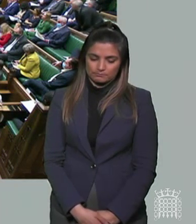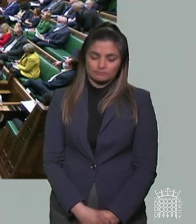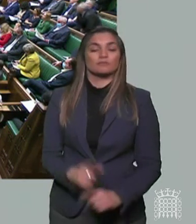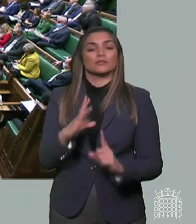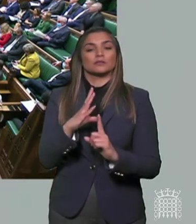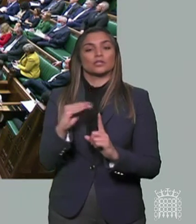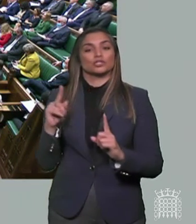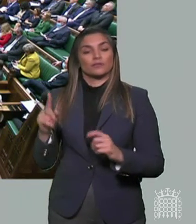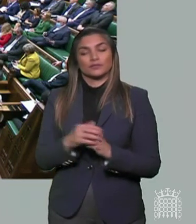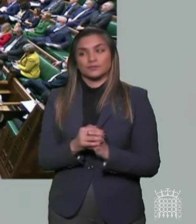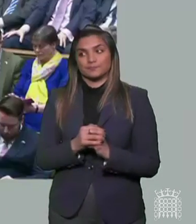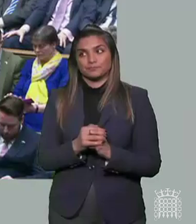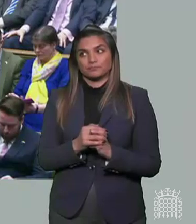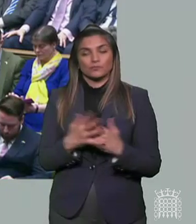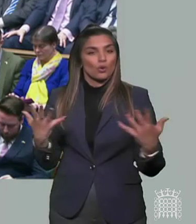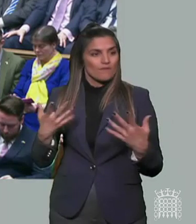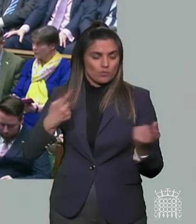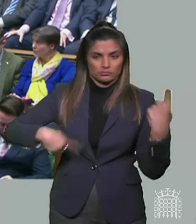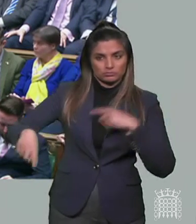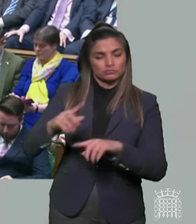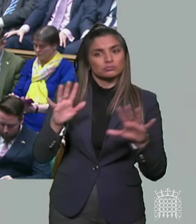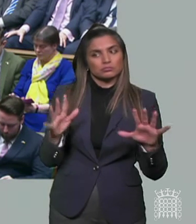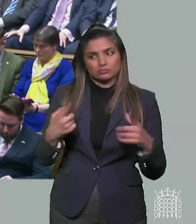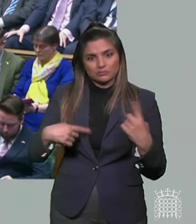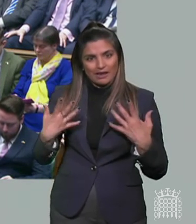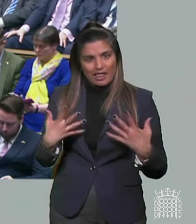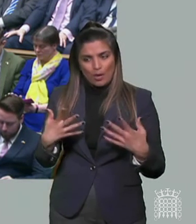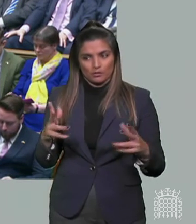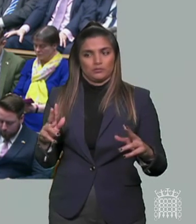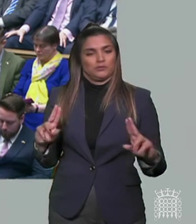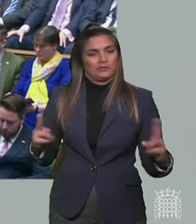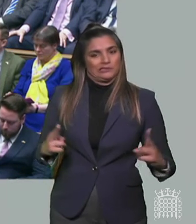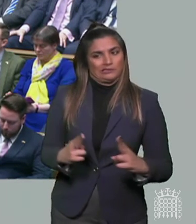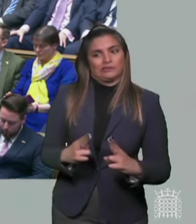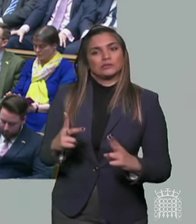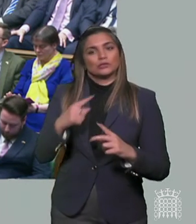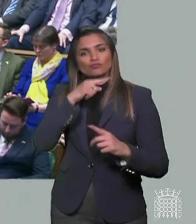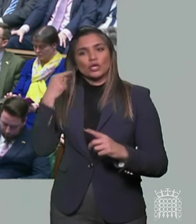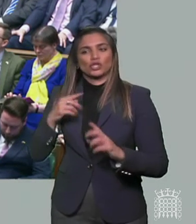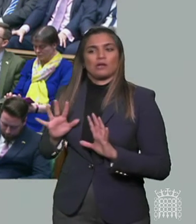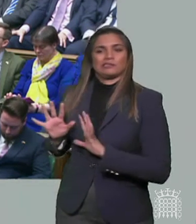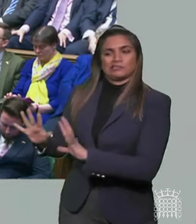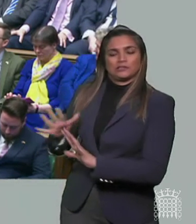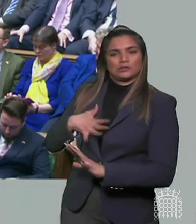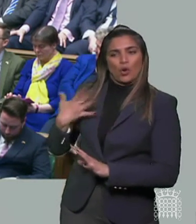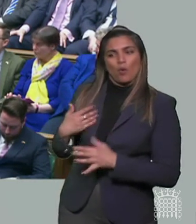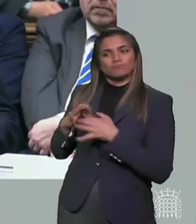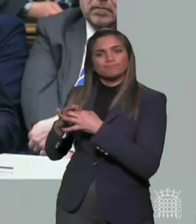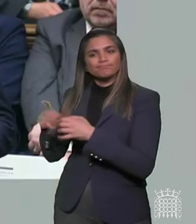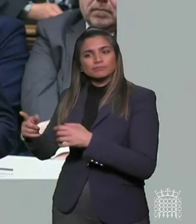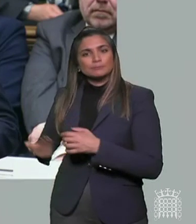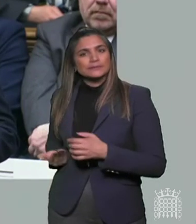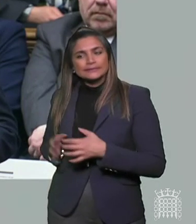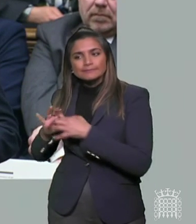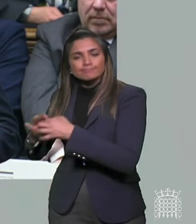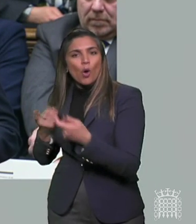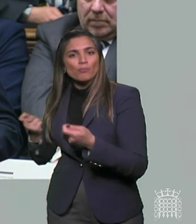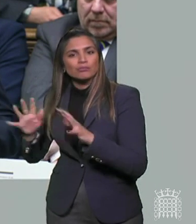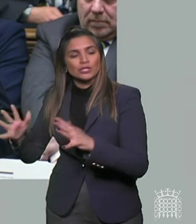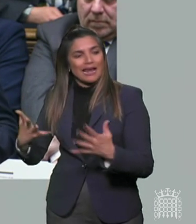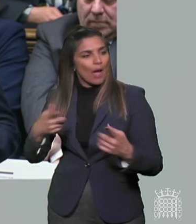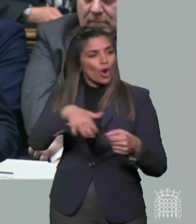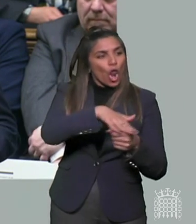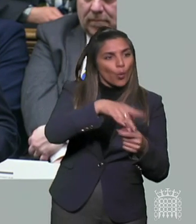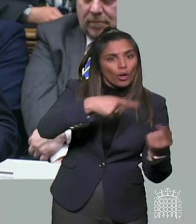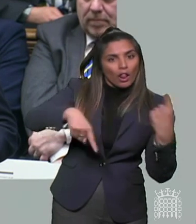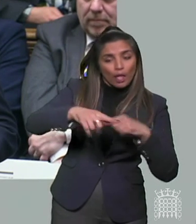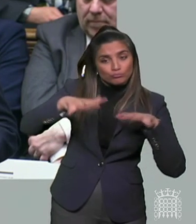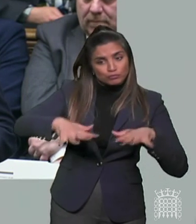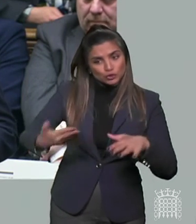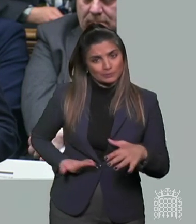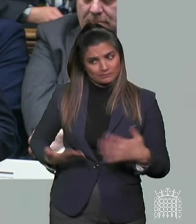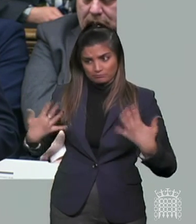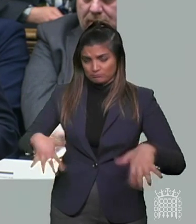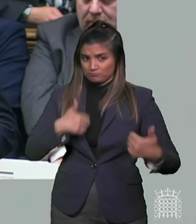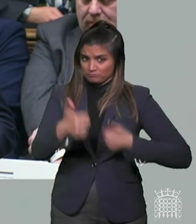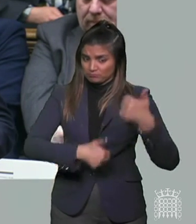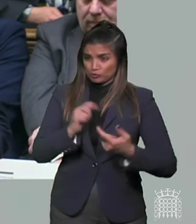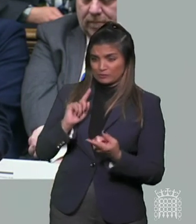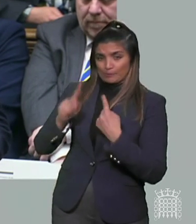With multinationals scaling back Russian operations and local businesses stepping forward with jobs and equipment, once again we see British businesses responding at a time of great challenge.